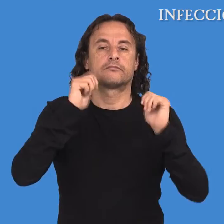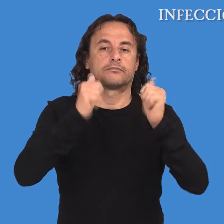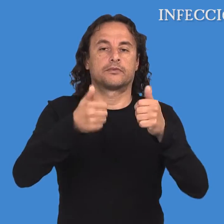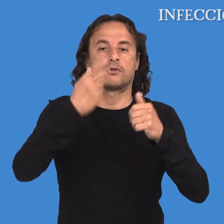empezar